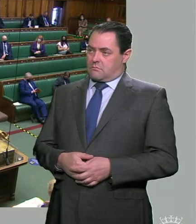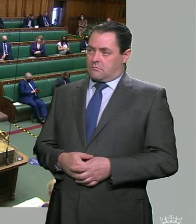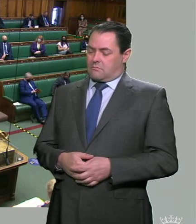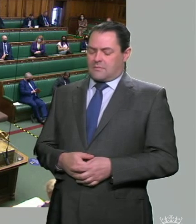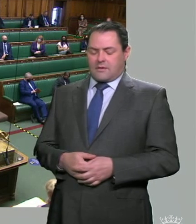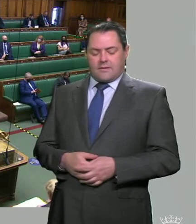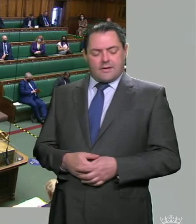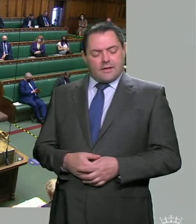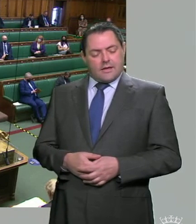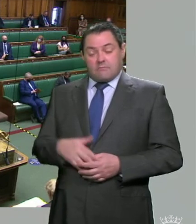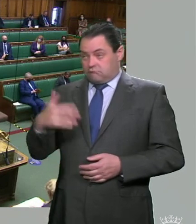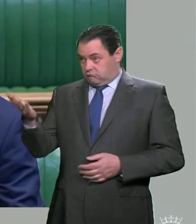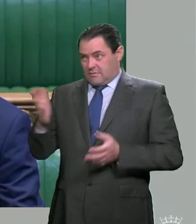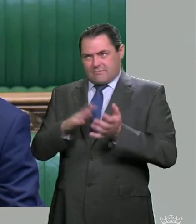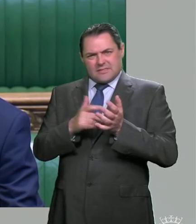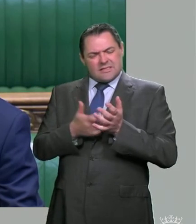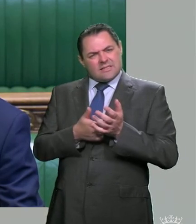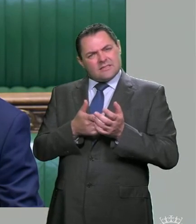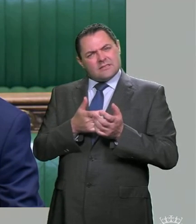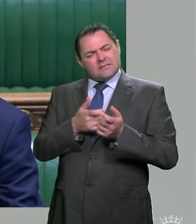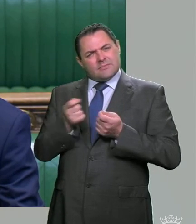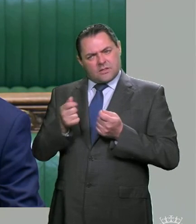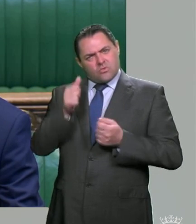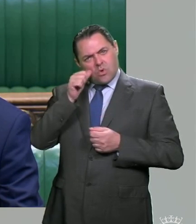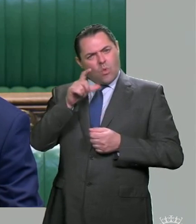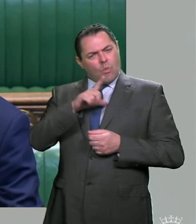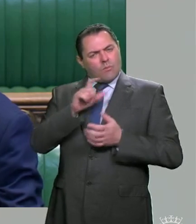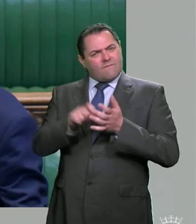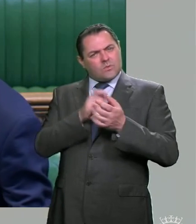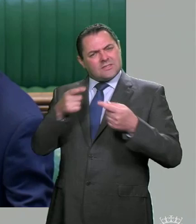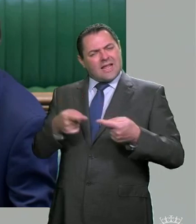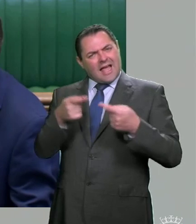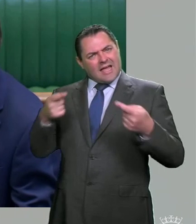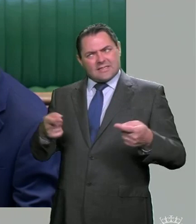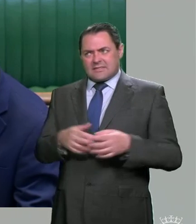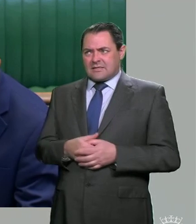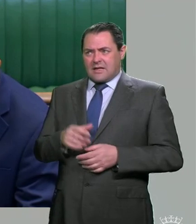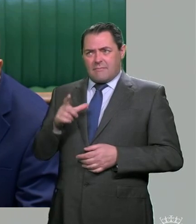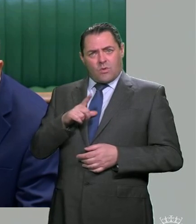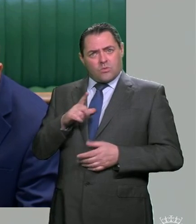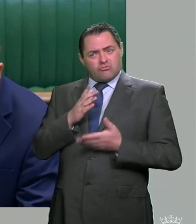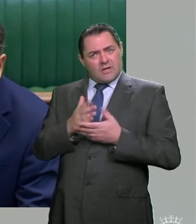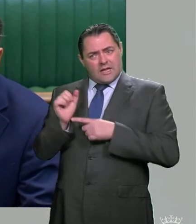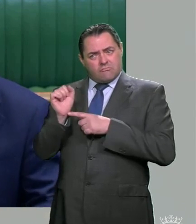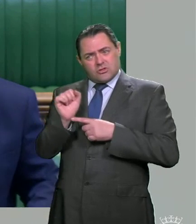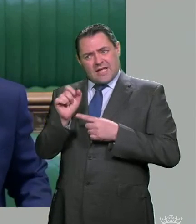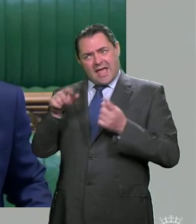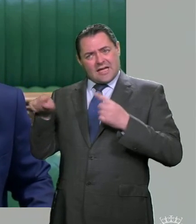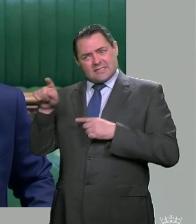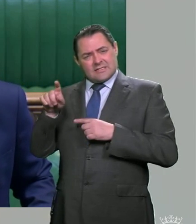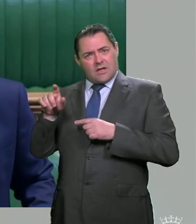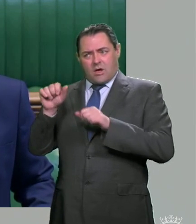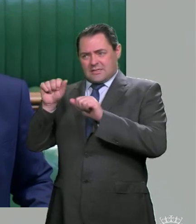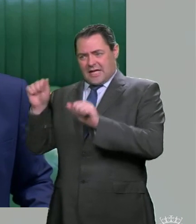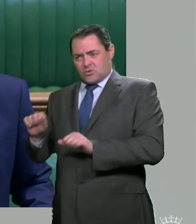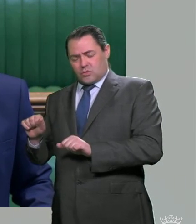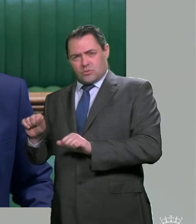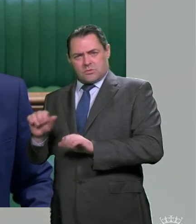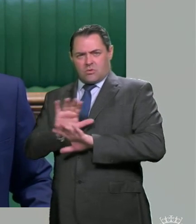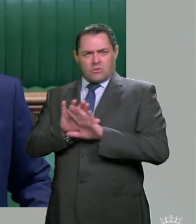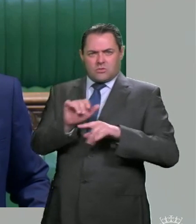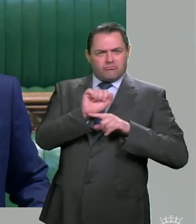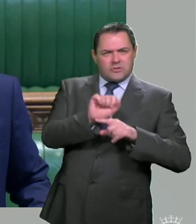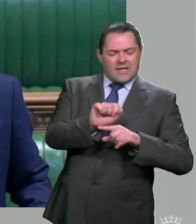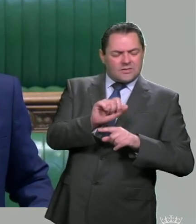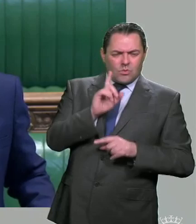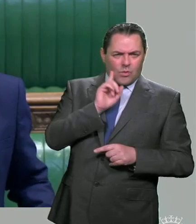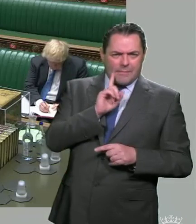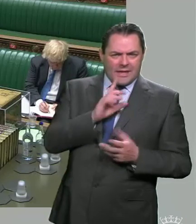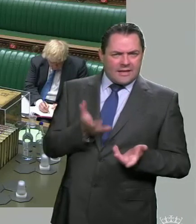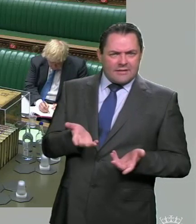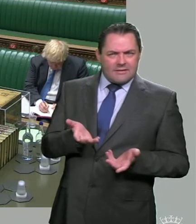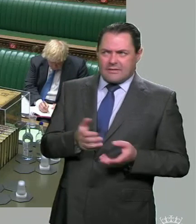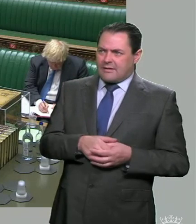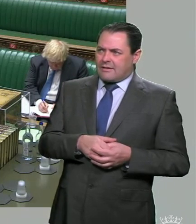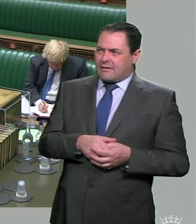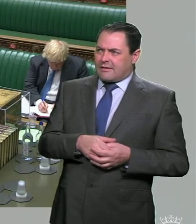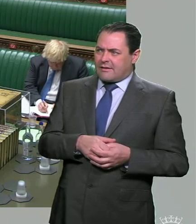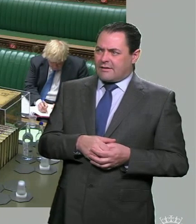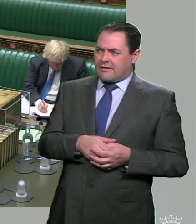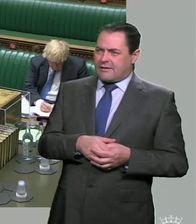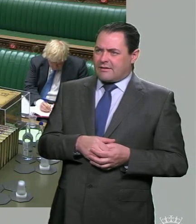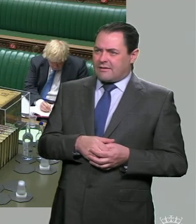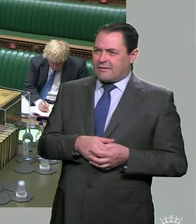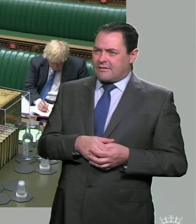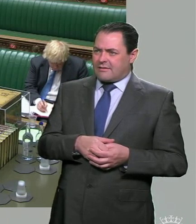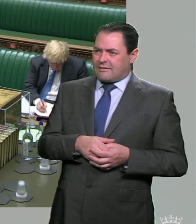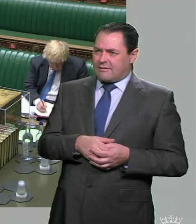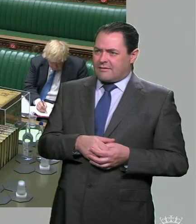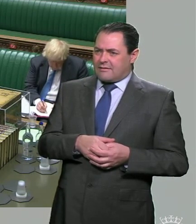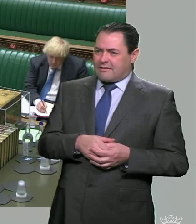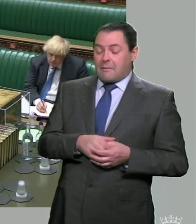The Prime Minister knows very well why we voted against his Police, Crime, Sentencing and Courts Bill: precisely because it did more to protect statues than women.